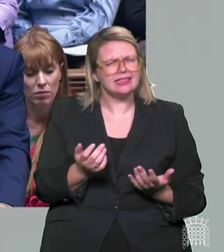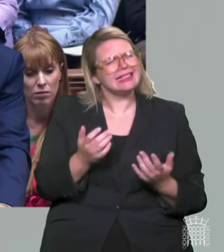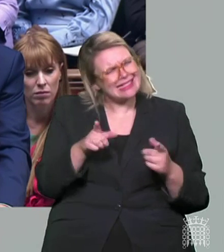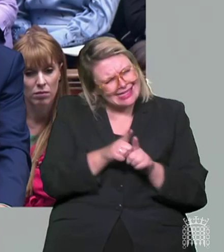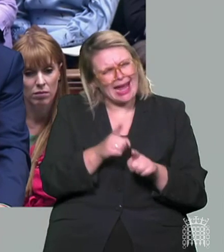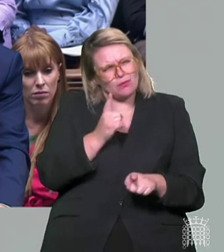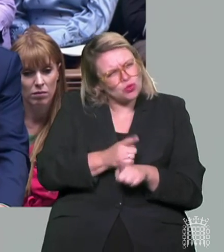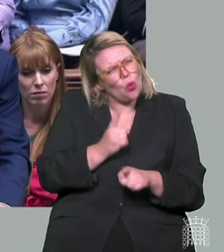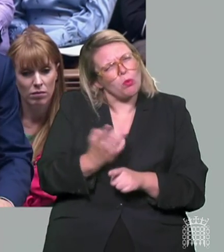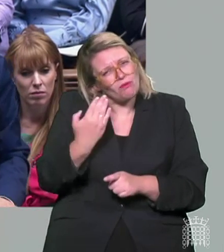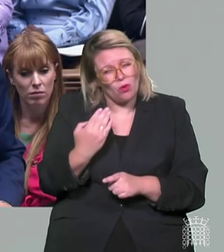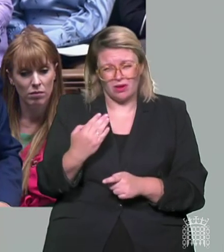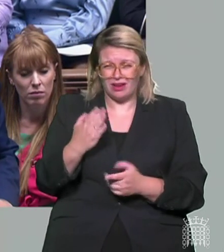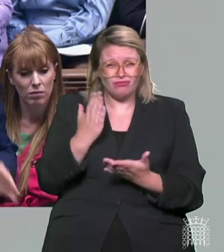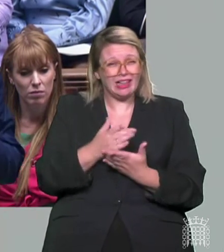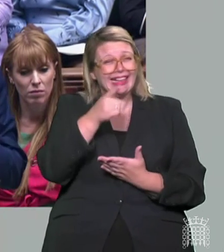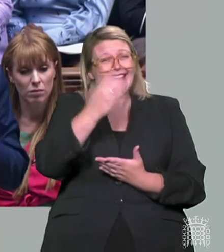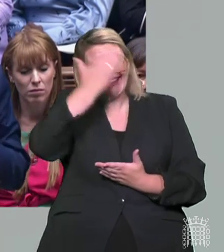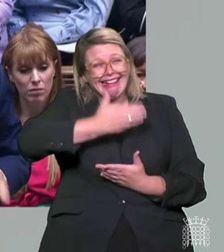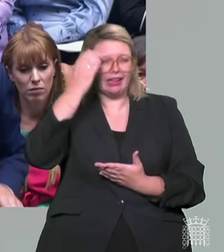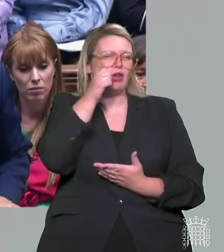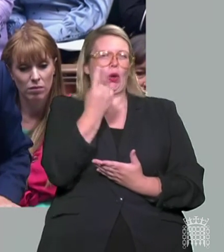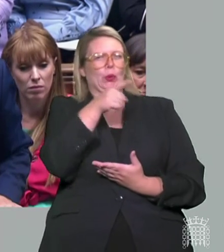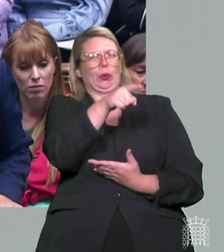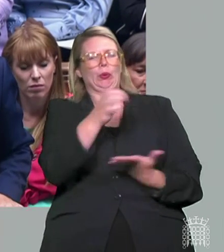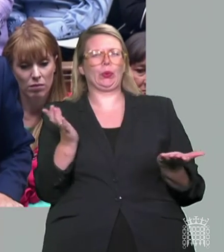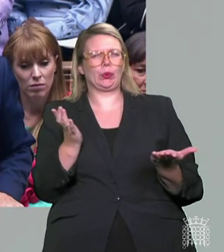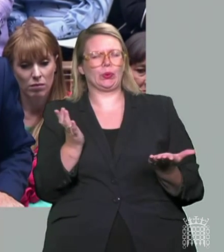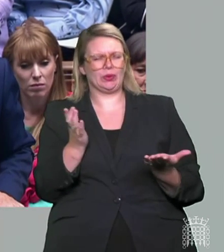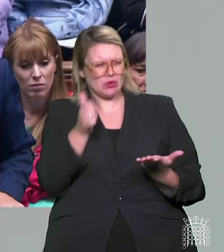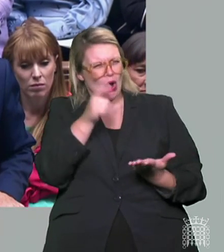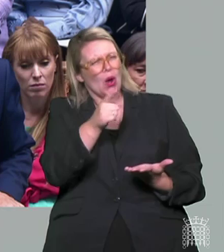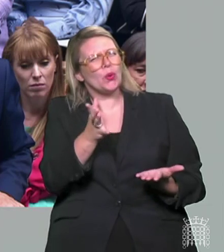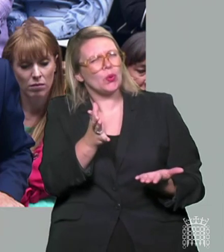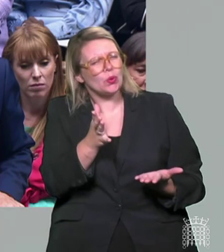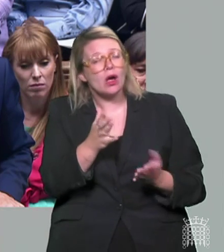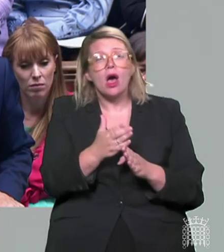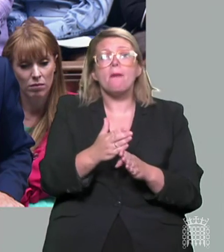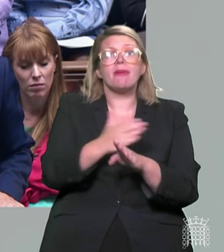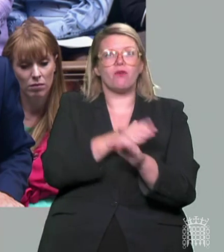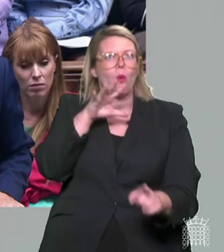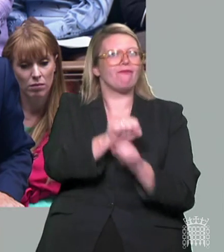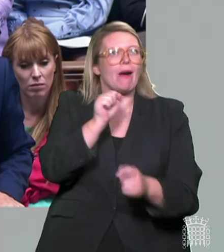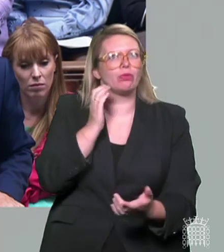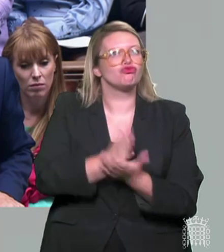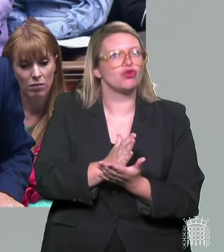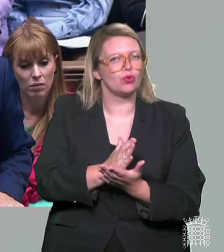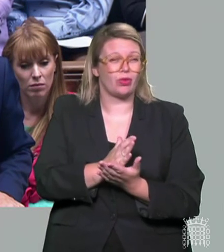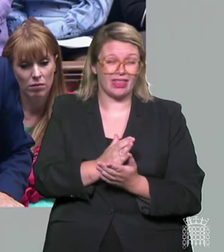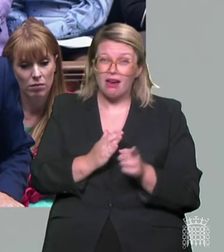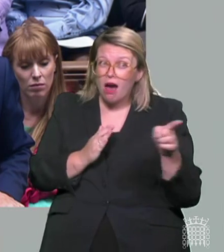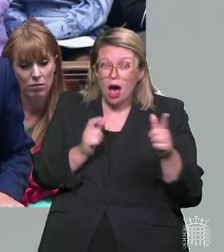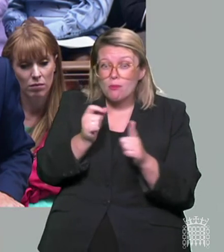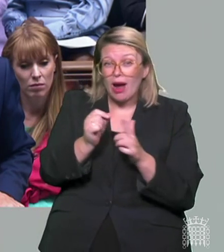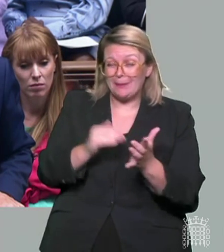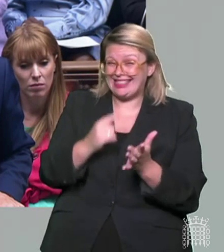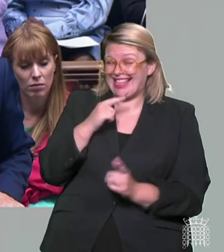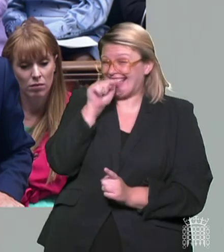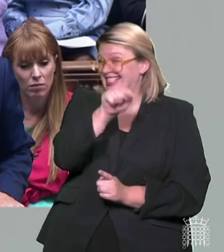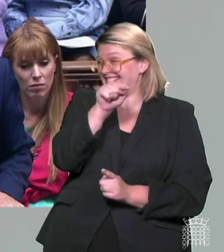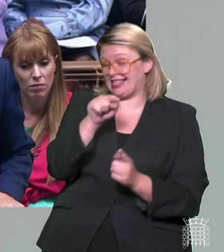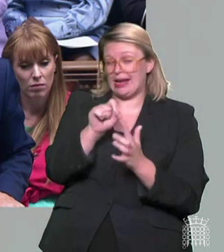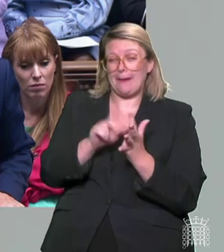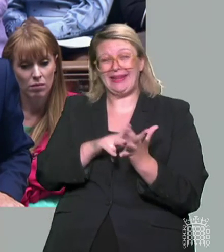We know who he really is. Before he was found out, he is reported to have said, “He’s handsy, that’s the problem.